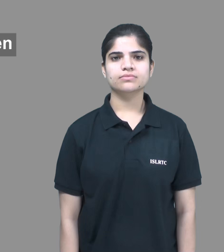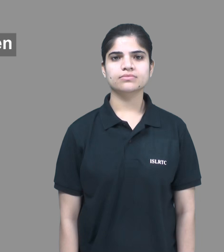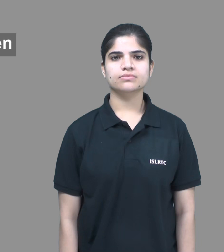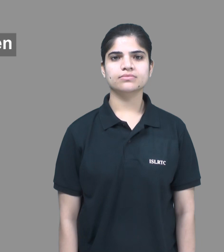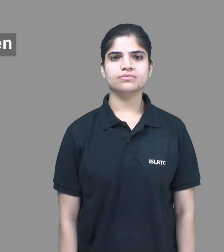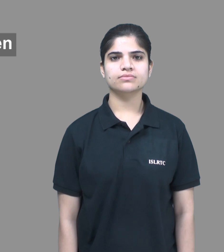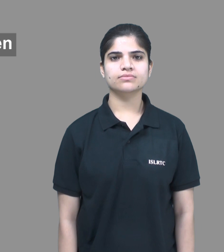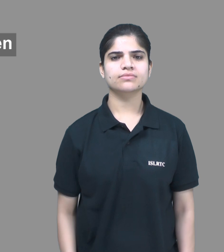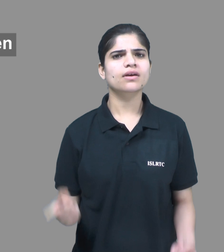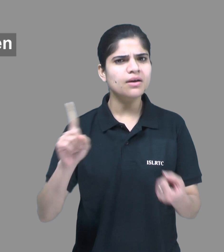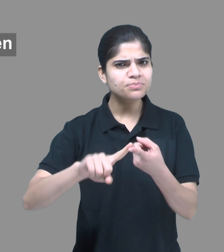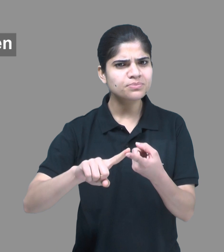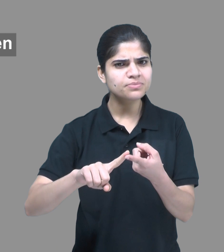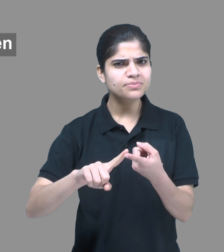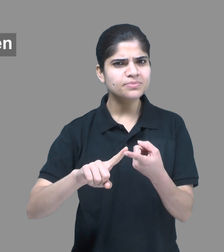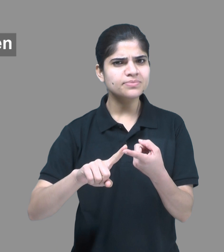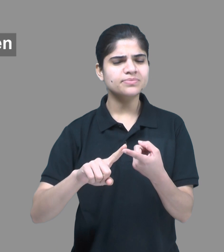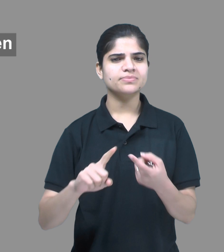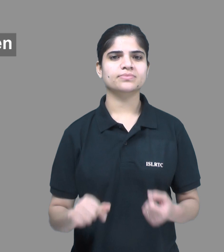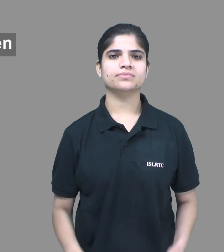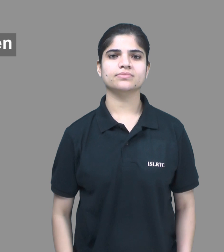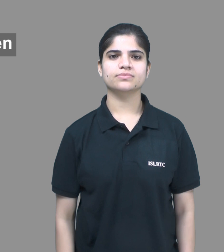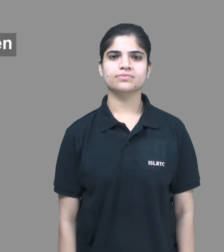Happen